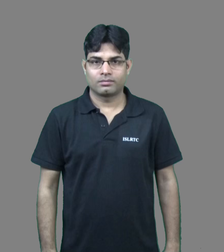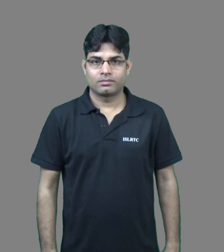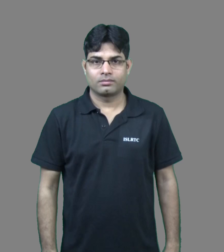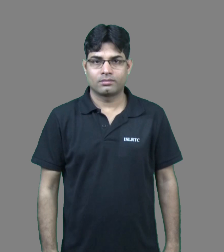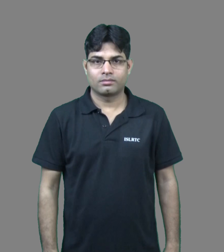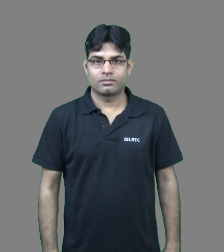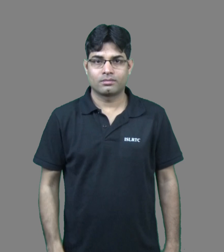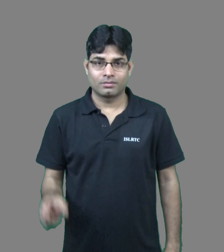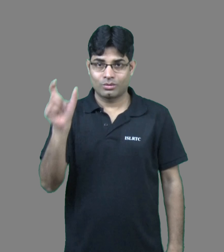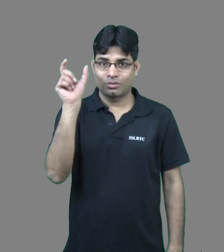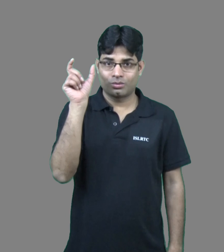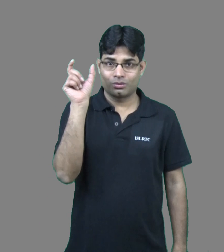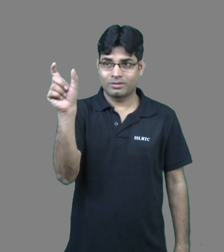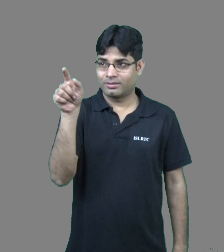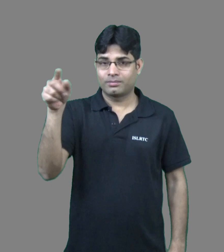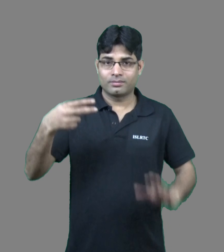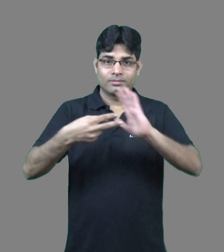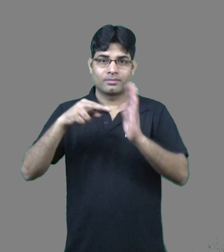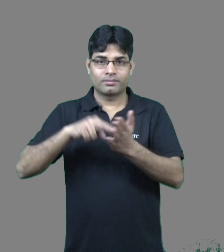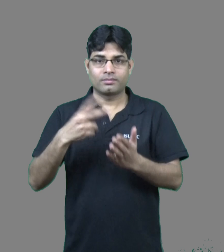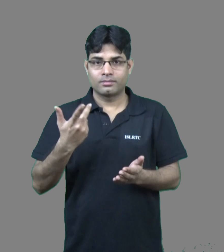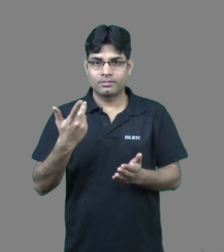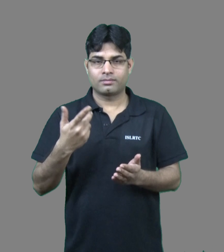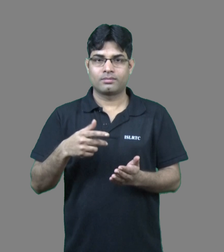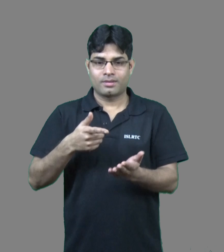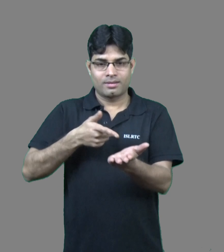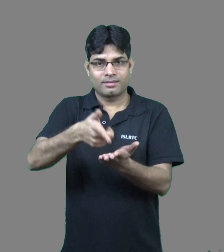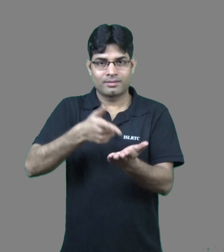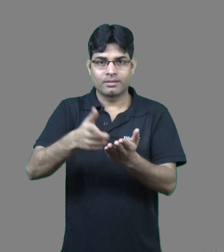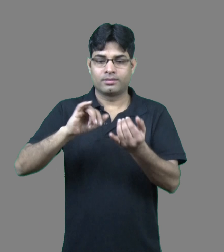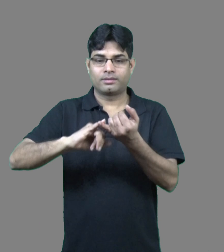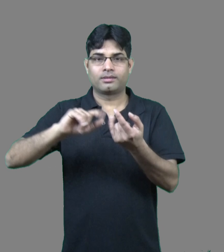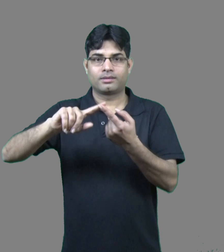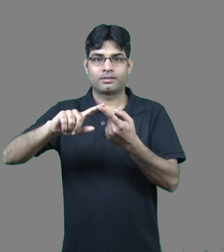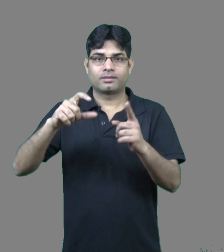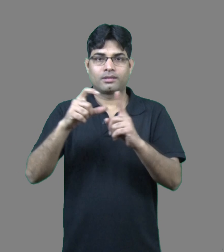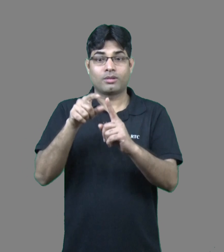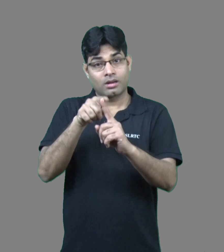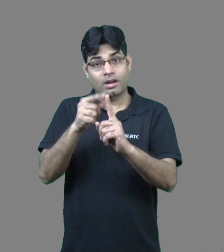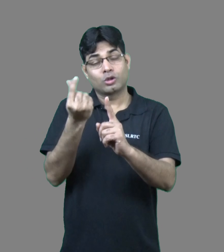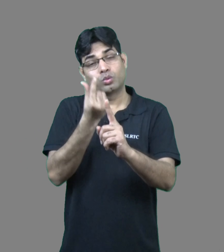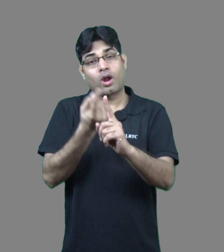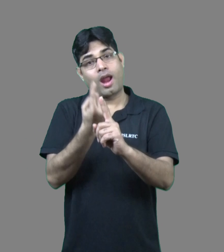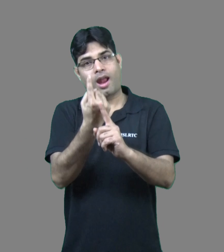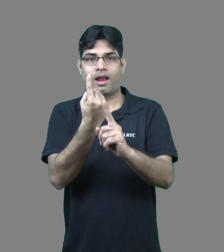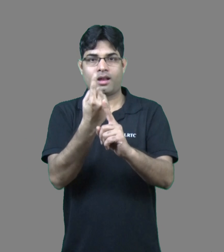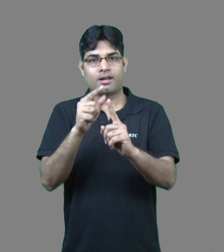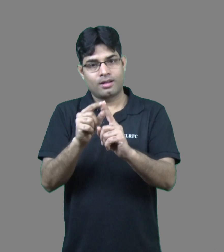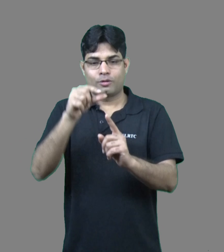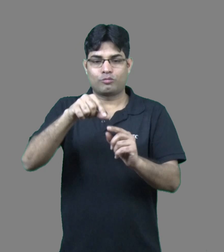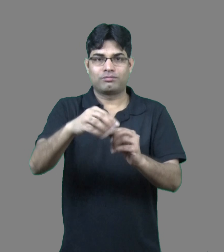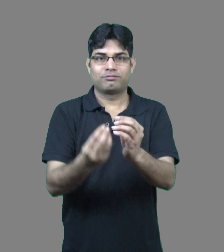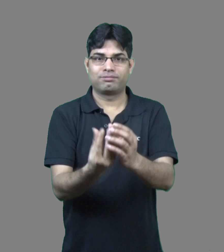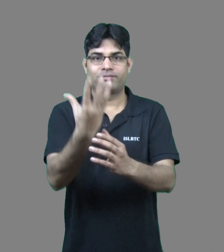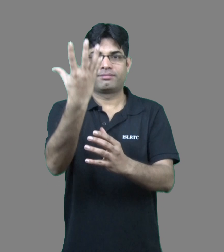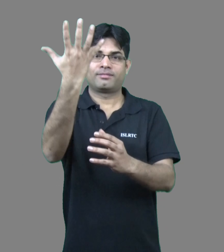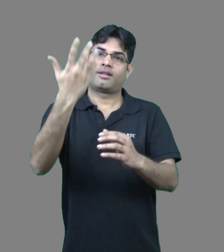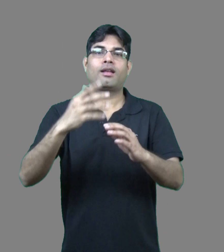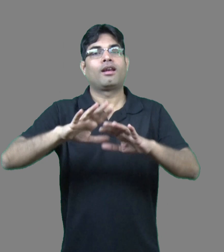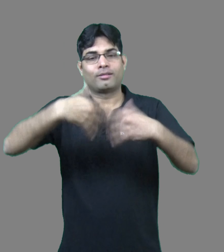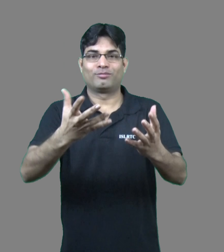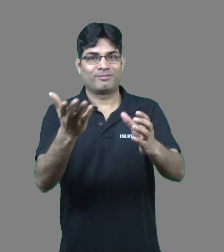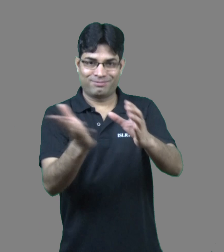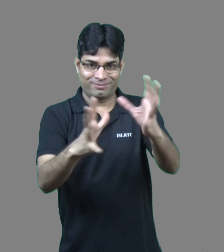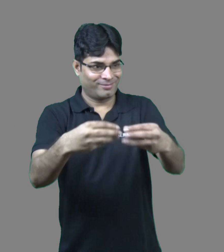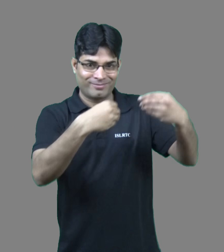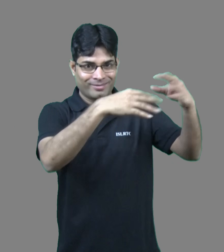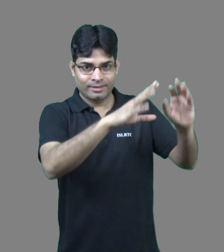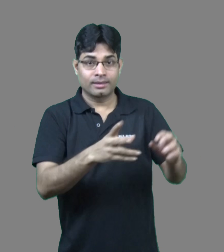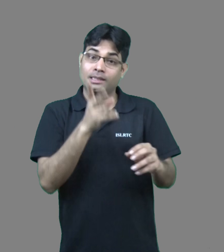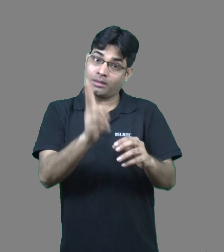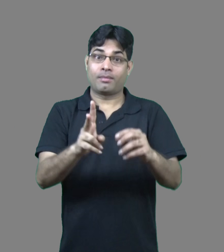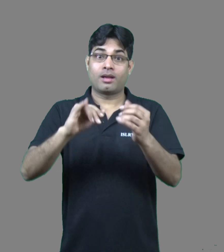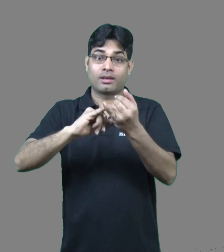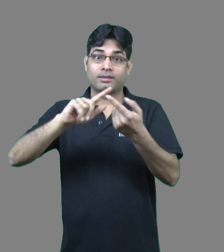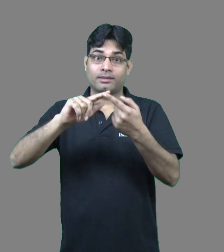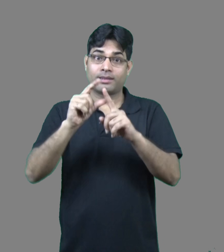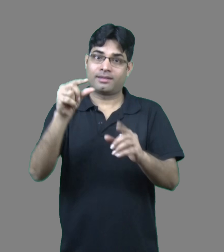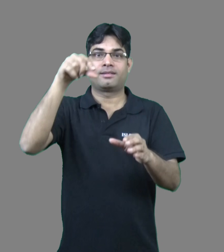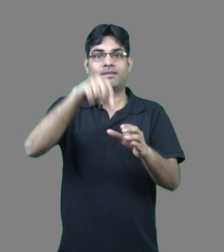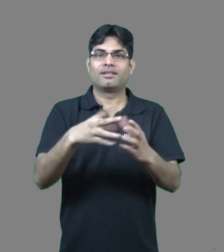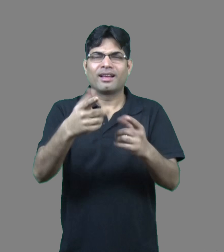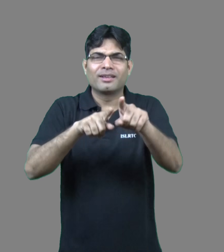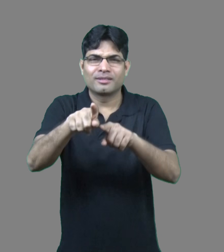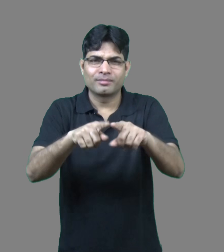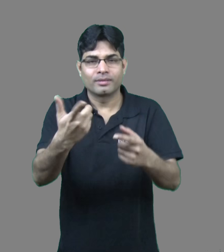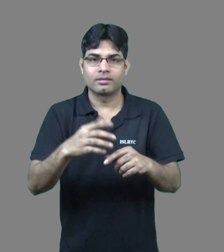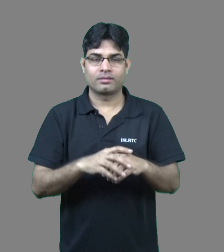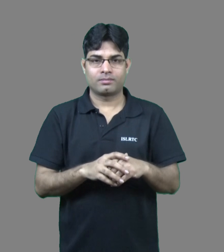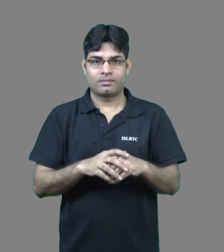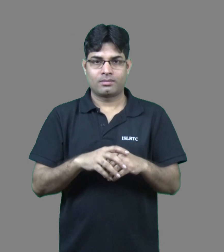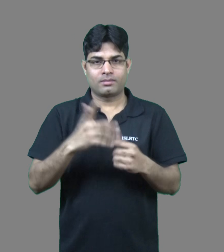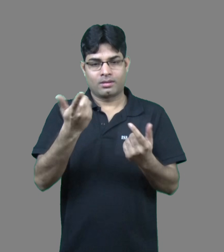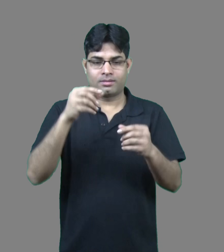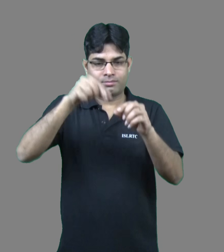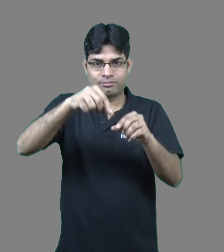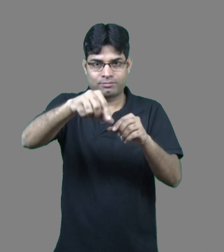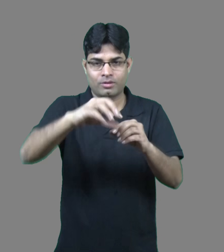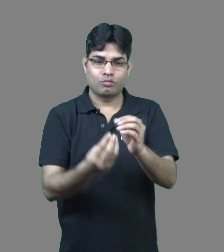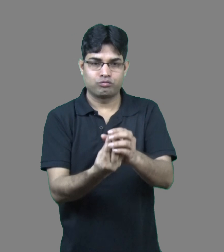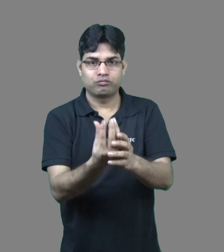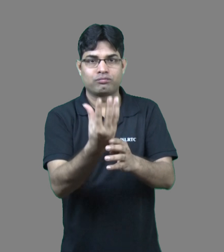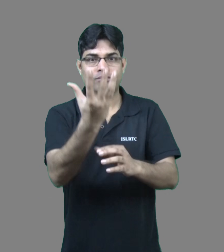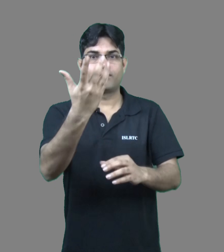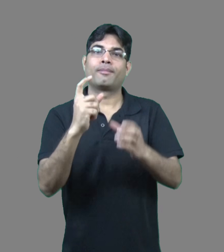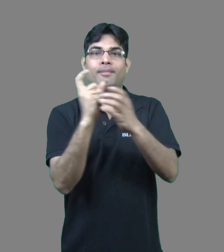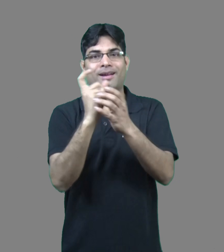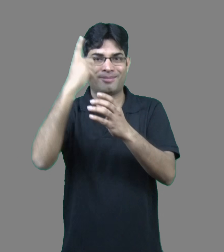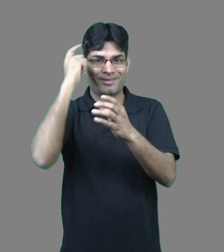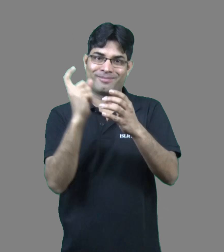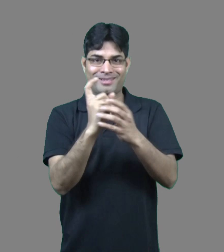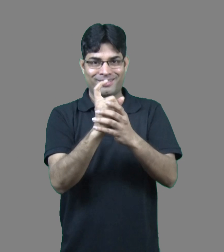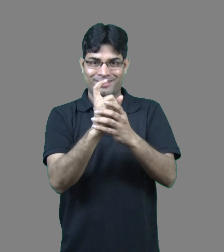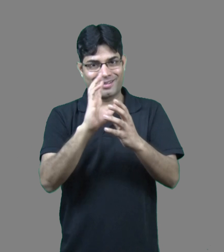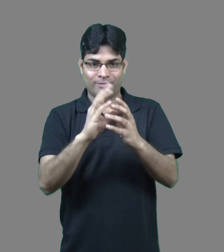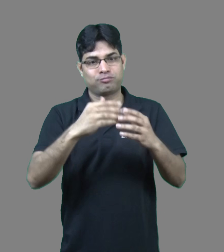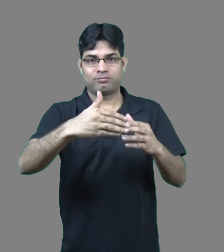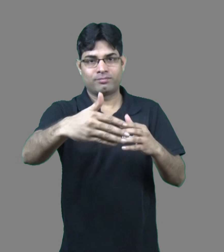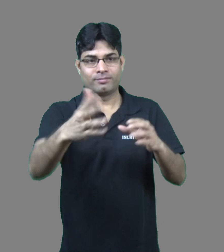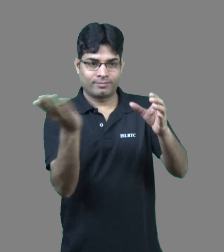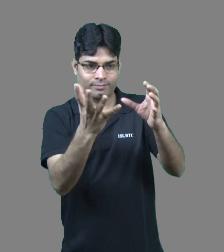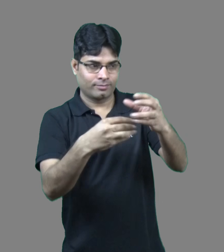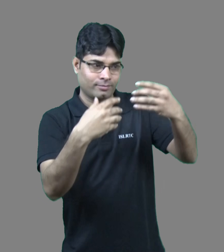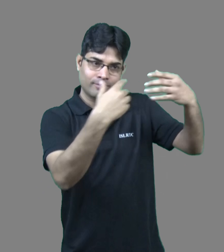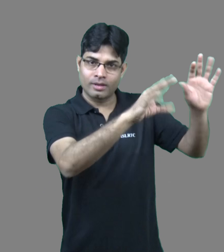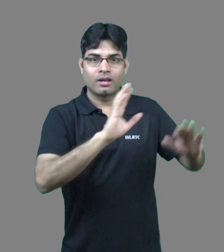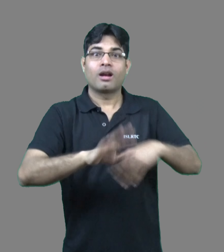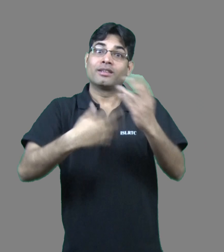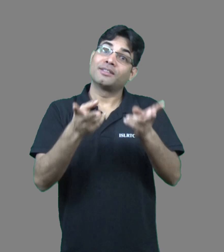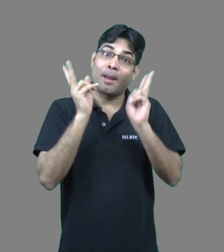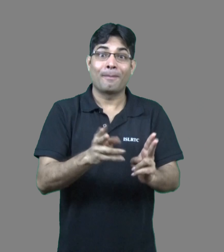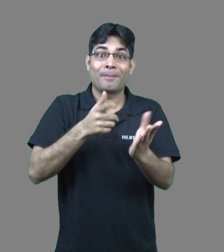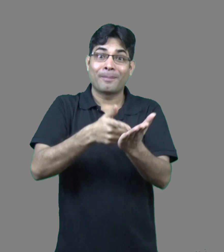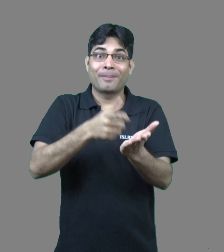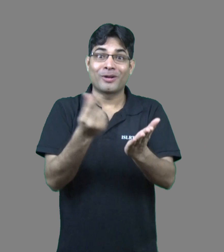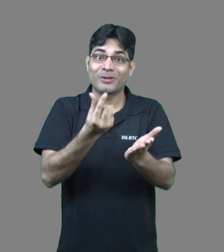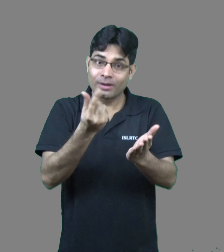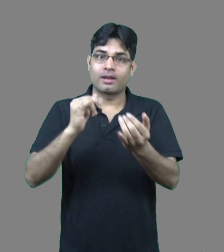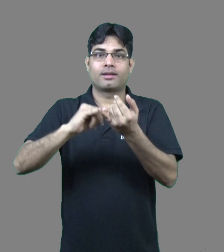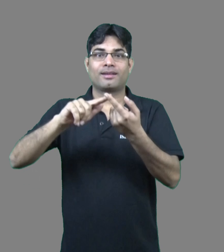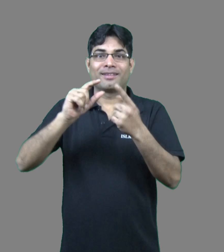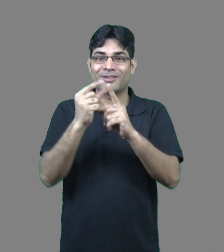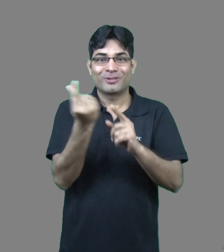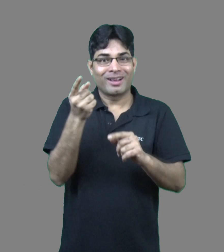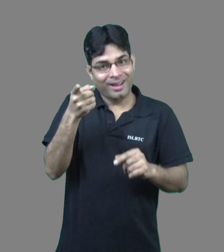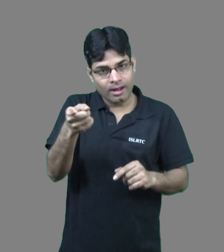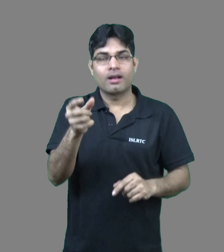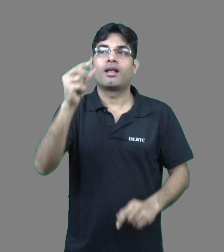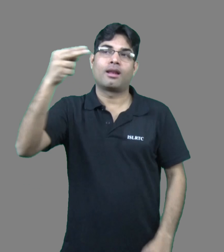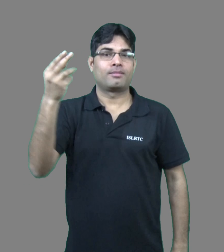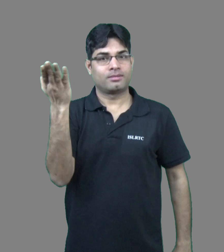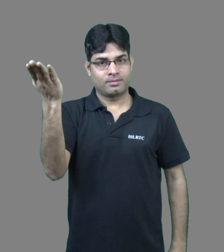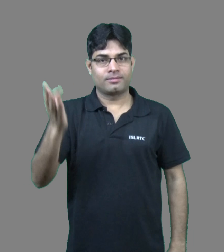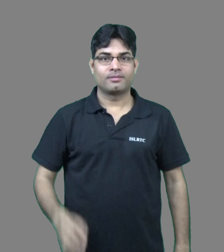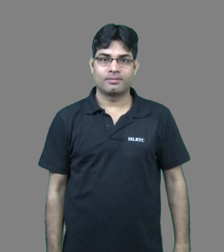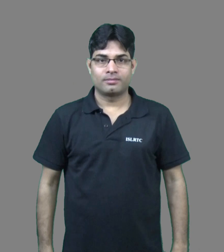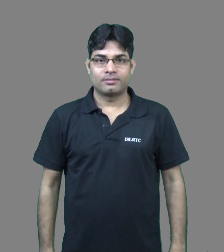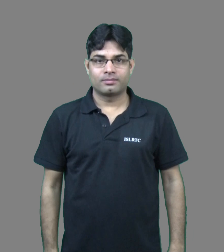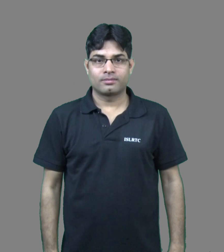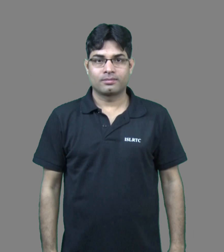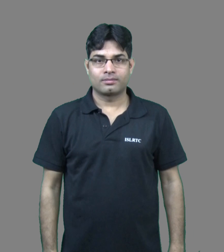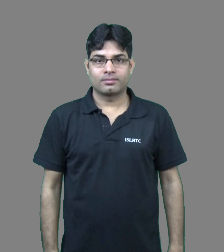Vegetable Gardening for Seed Production